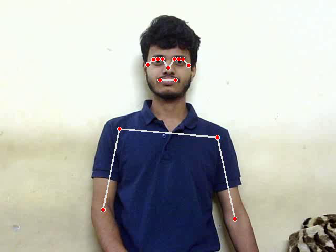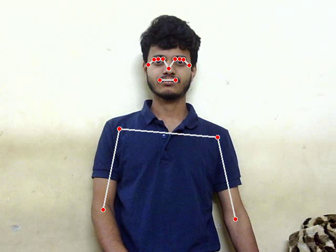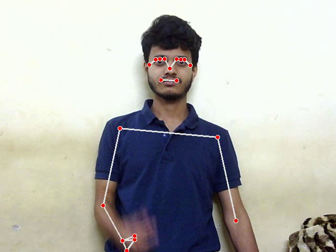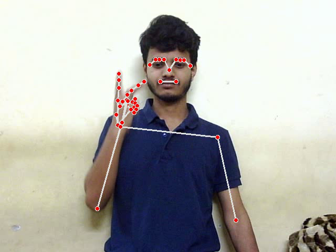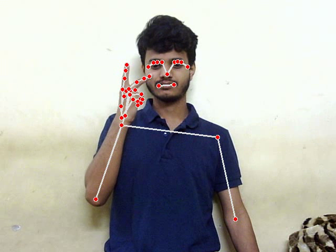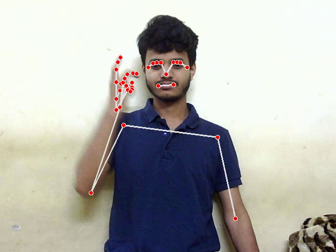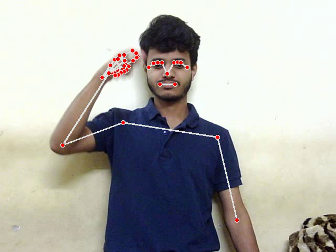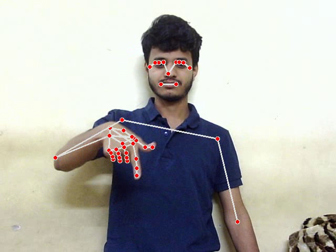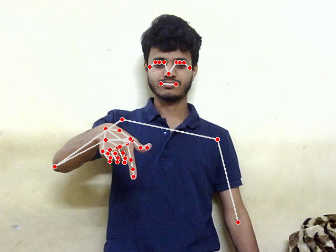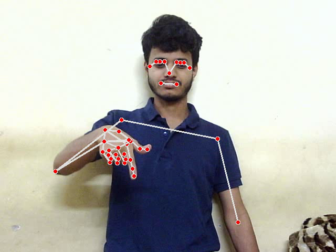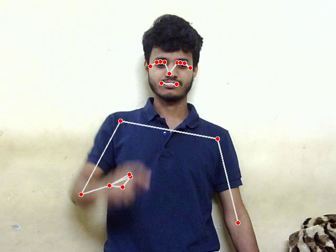see you later